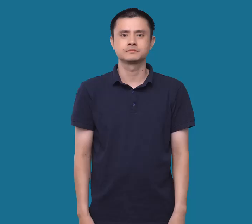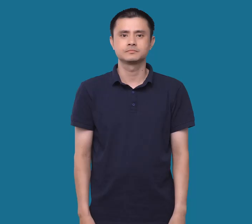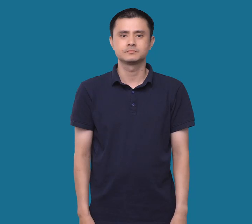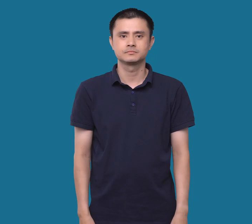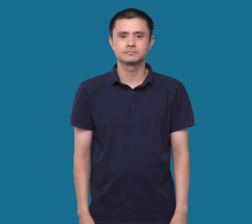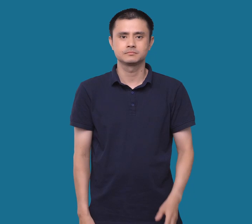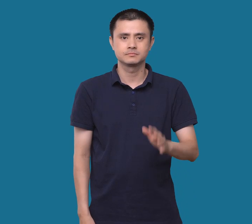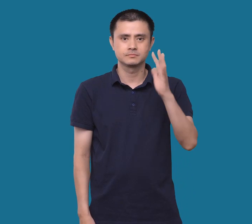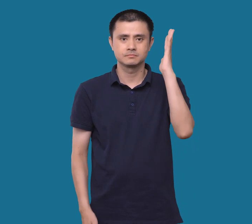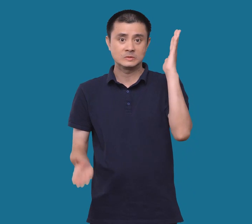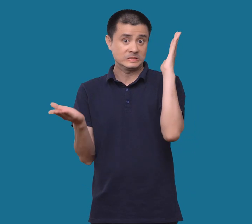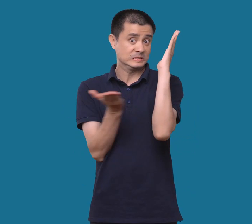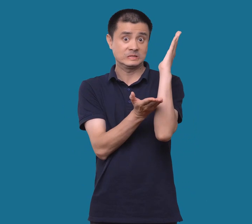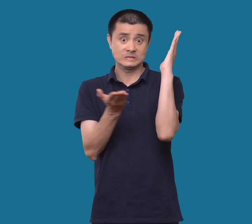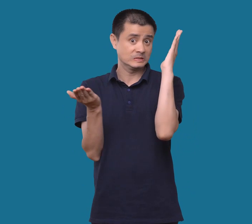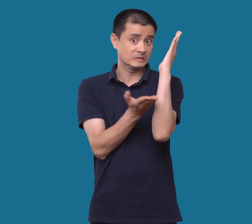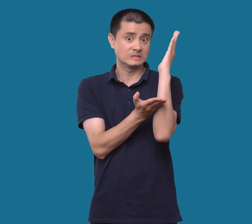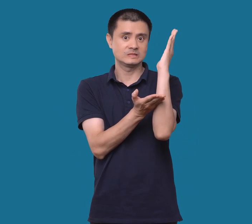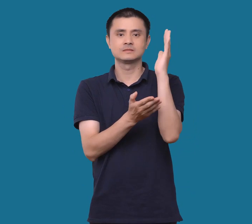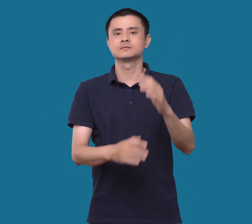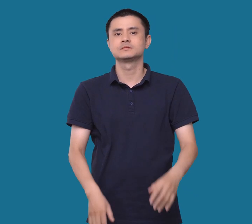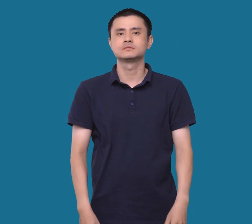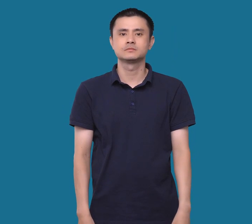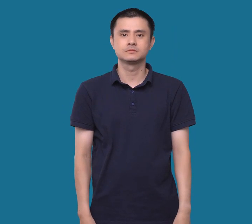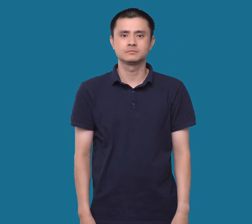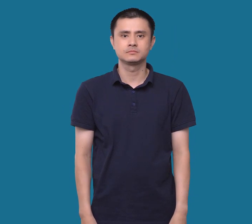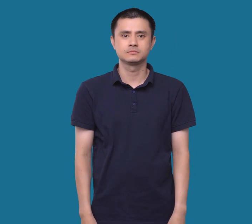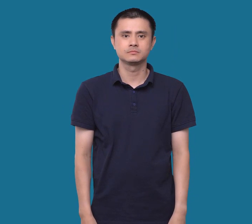chặt